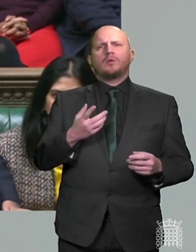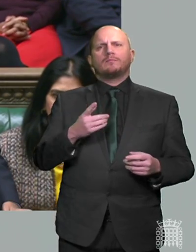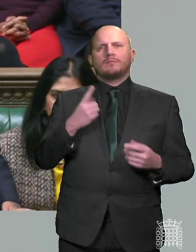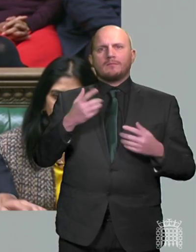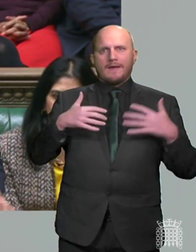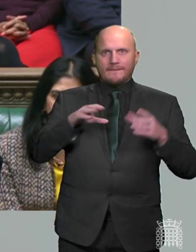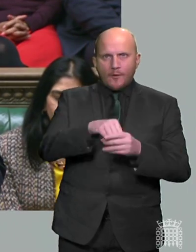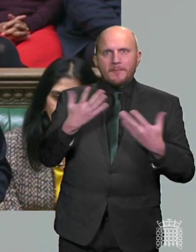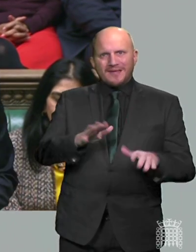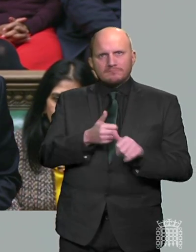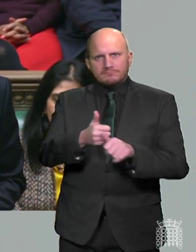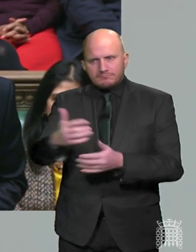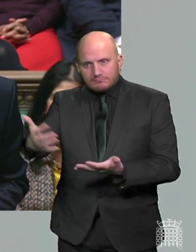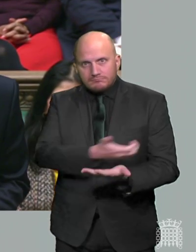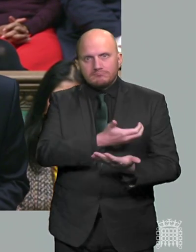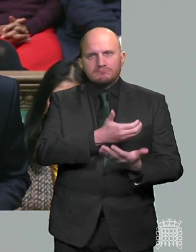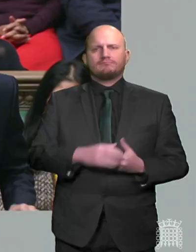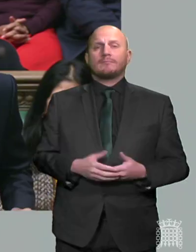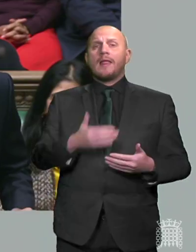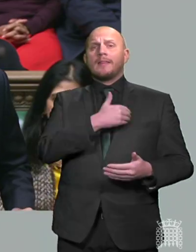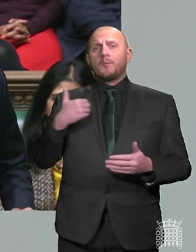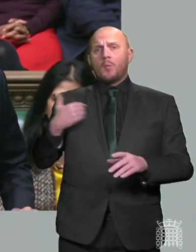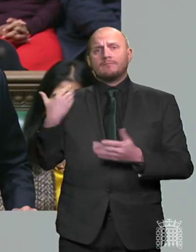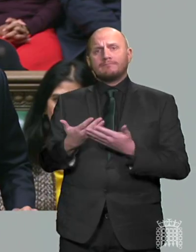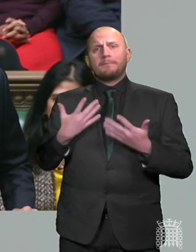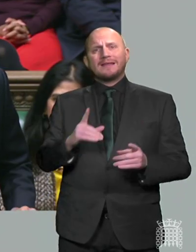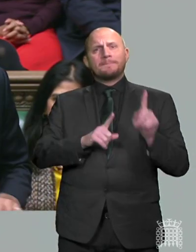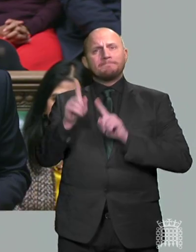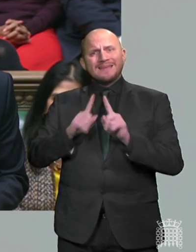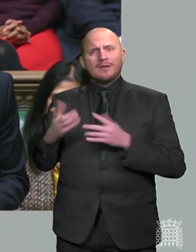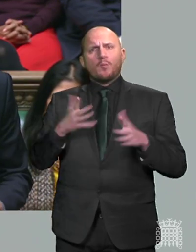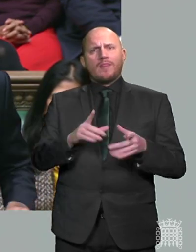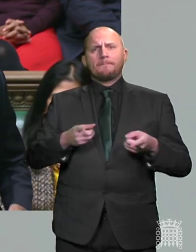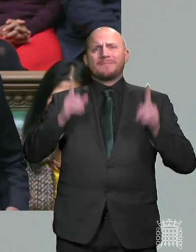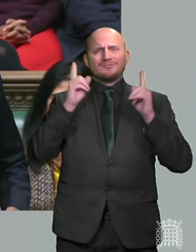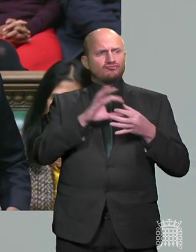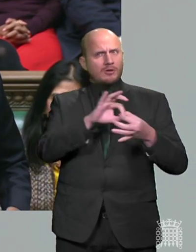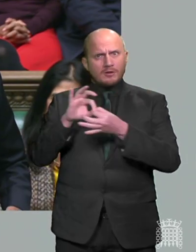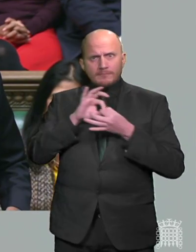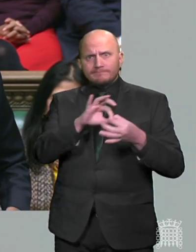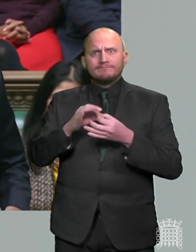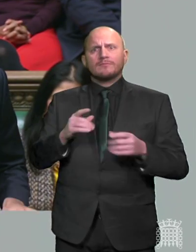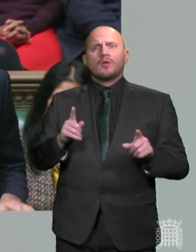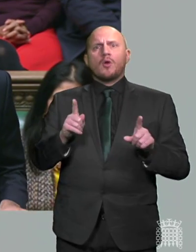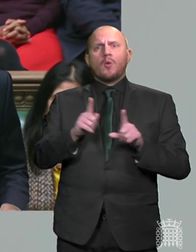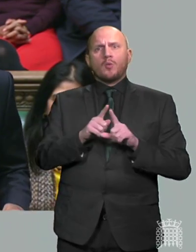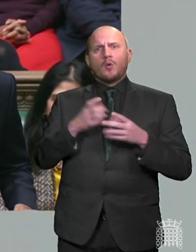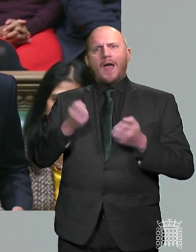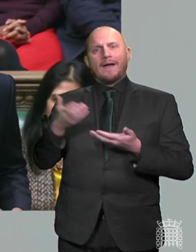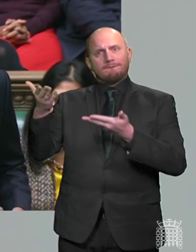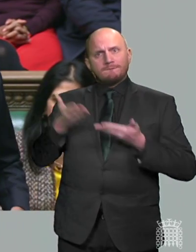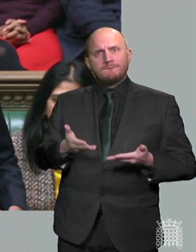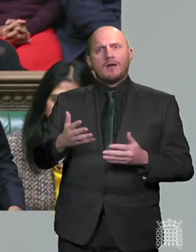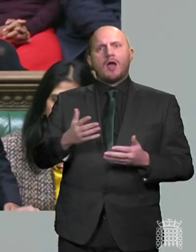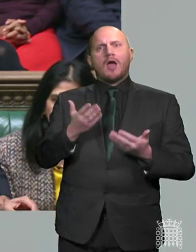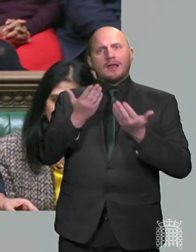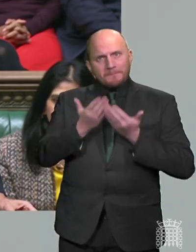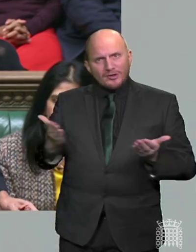This morning, I had meetings with ministerial colleagues and others, in addition to my duties in this House, including the visit of His Majesty the King.